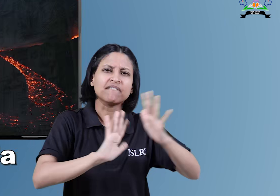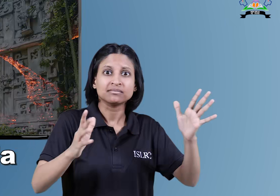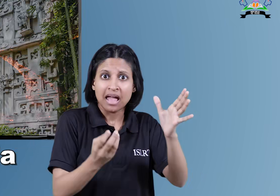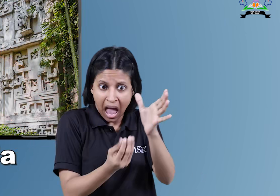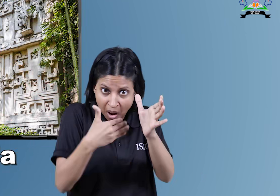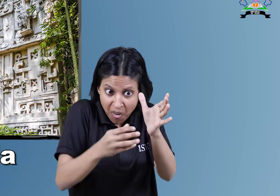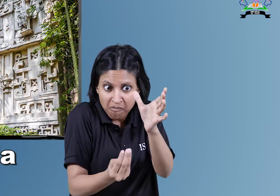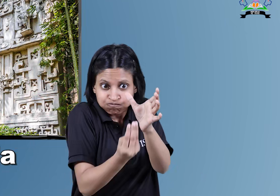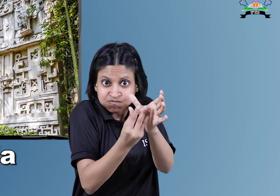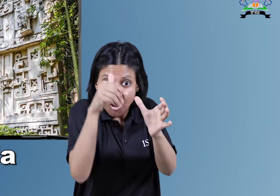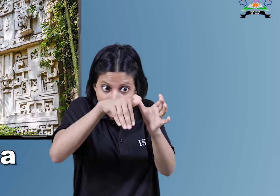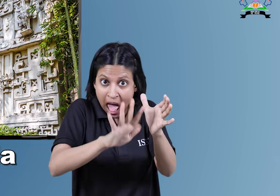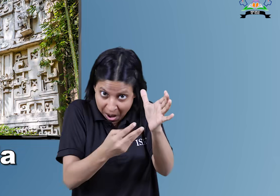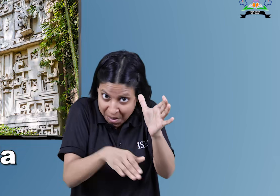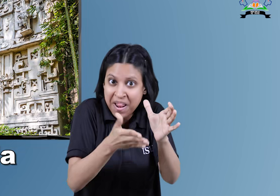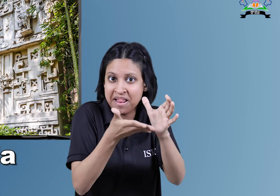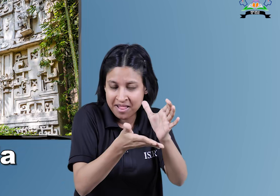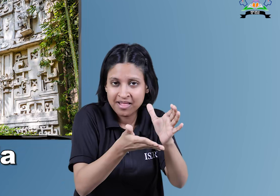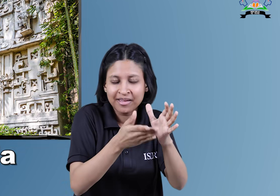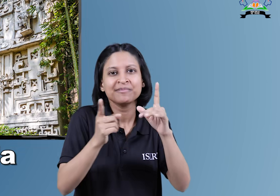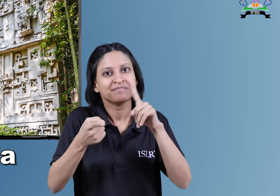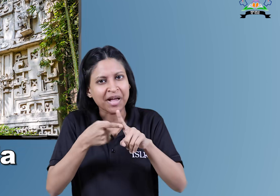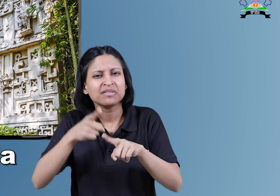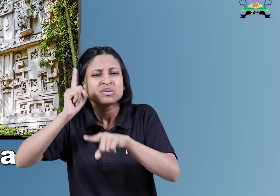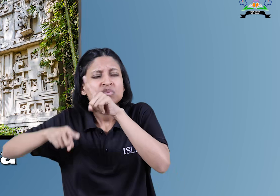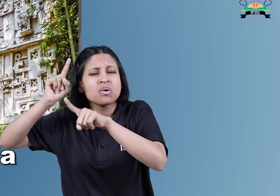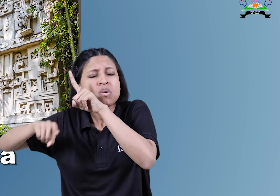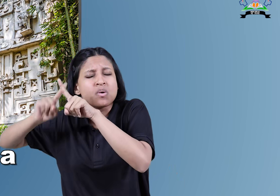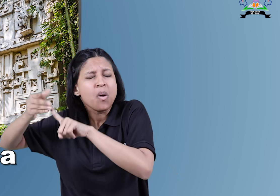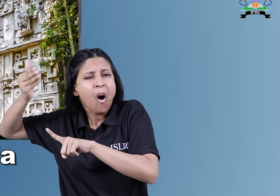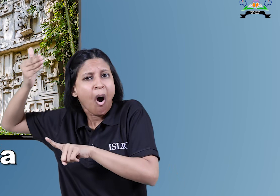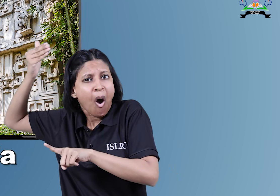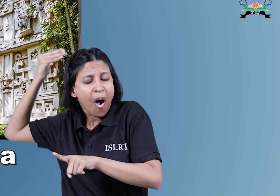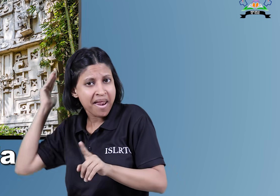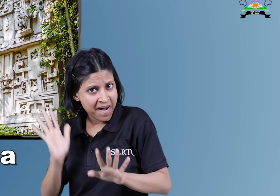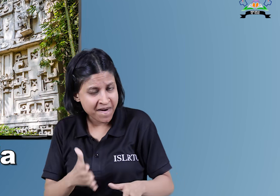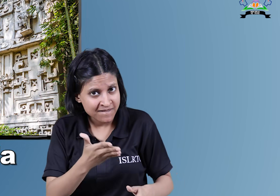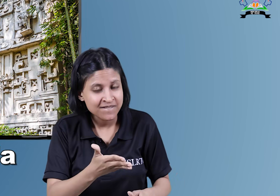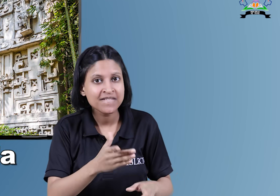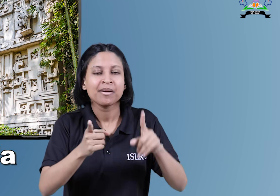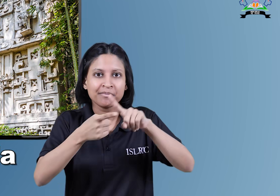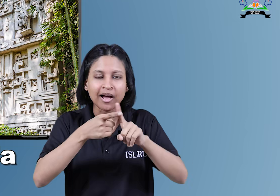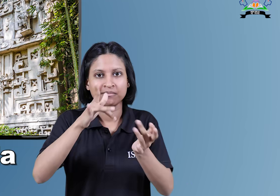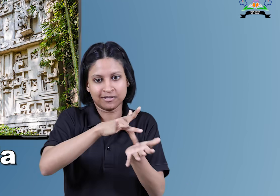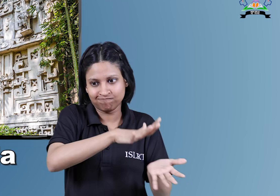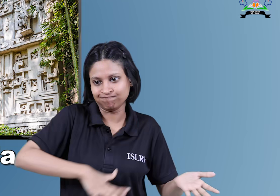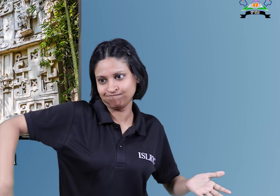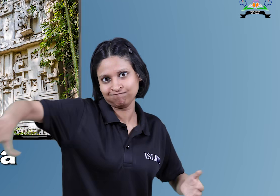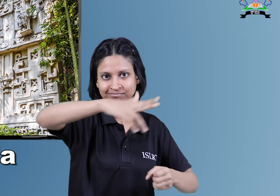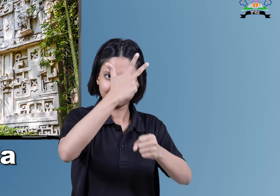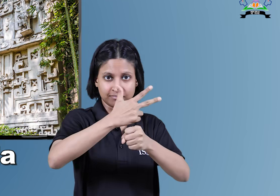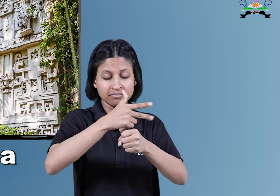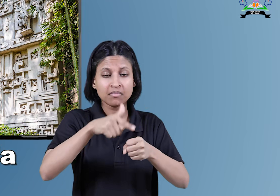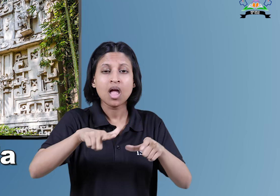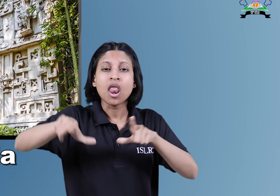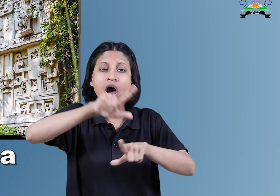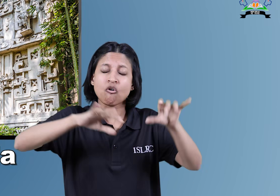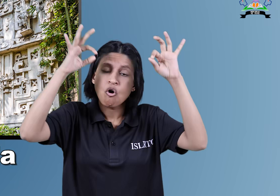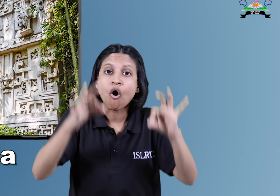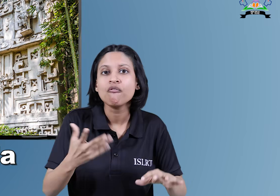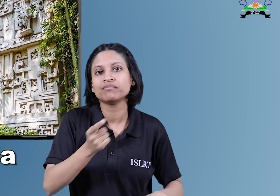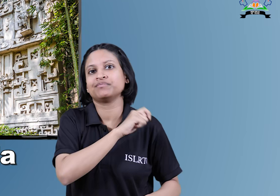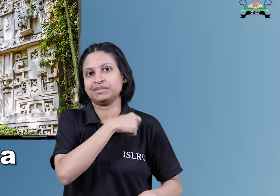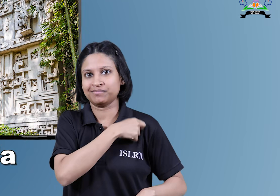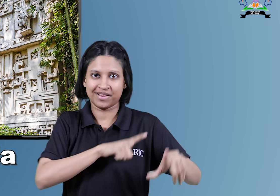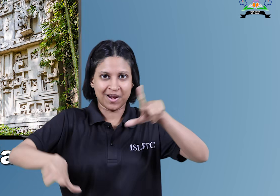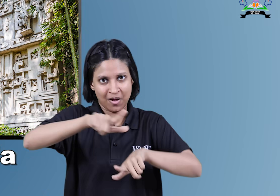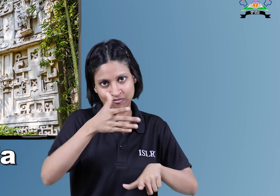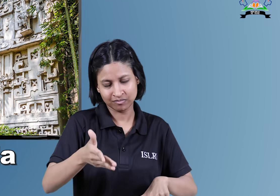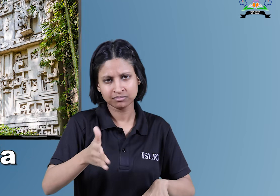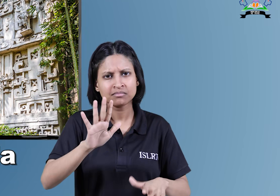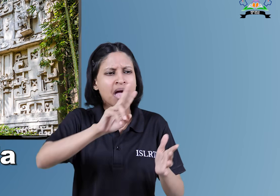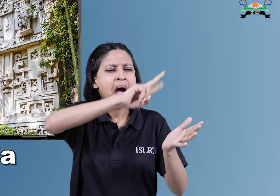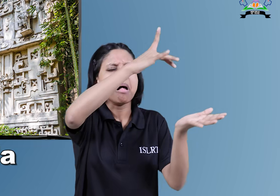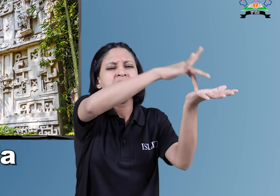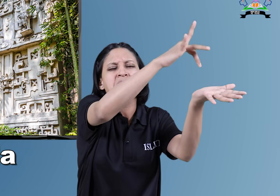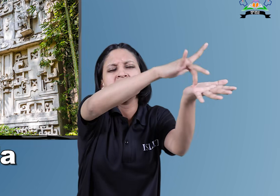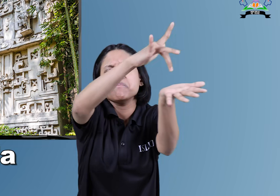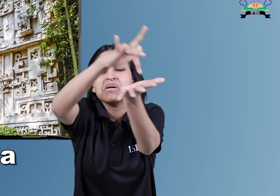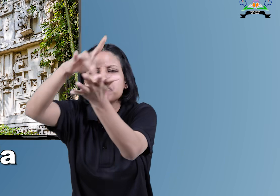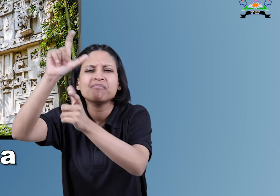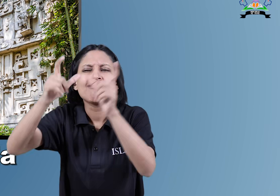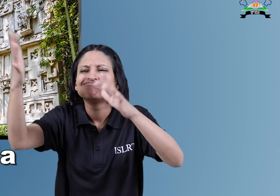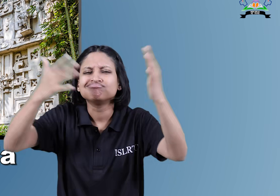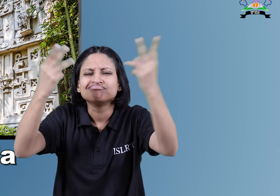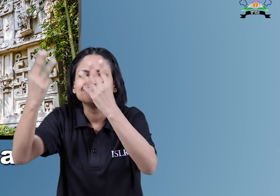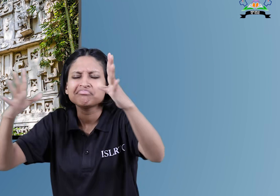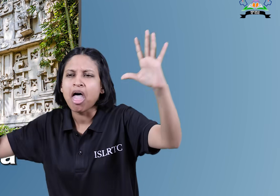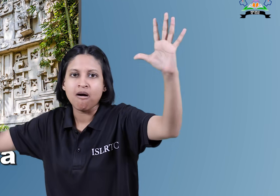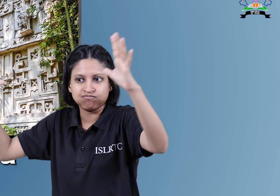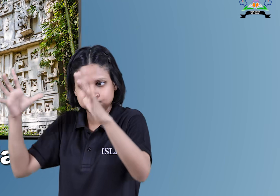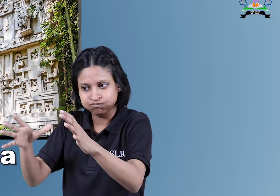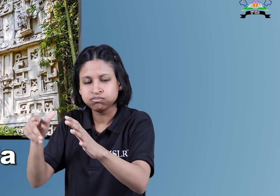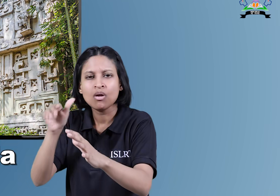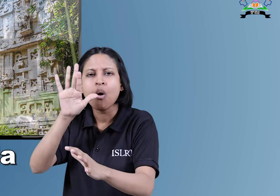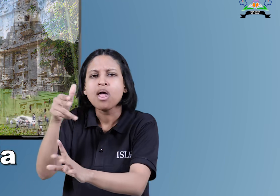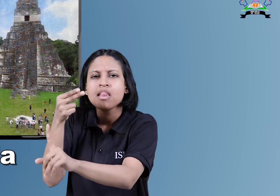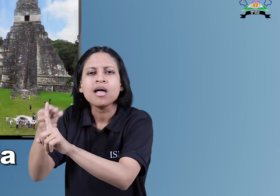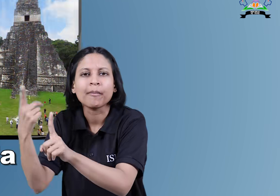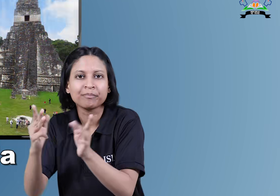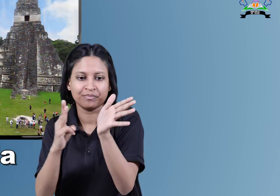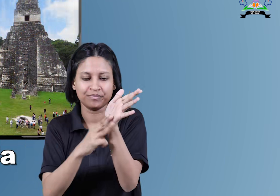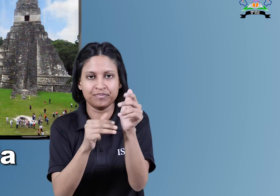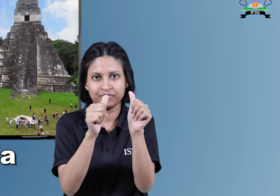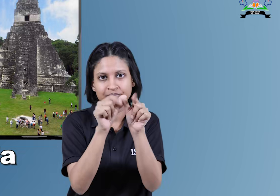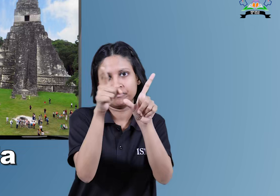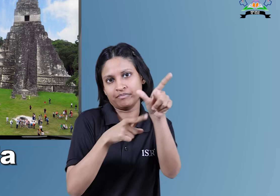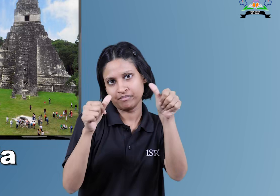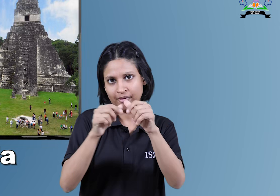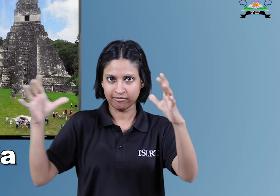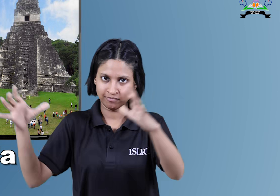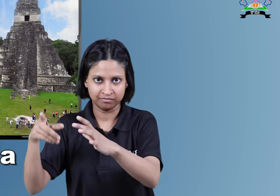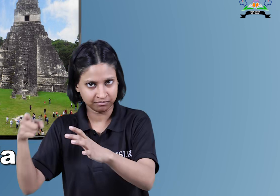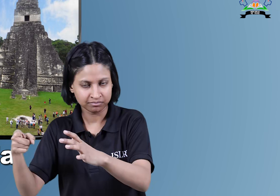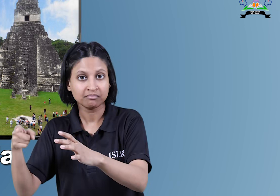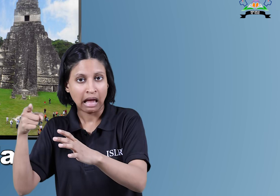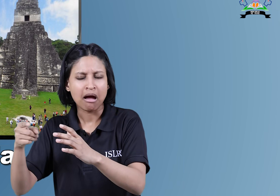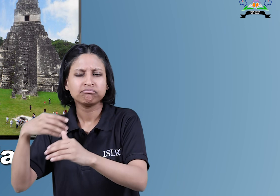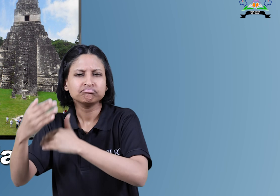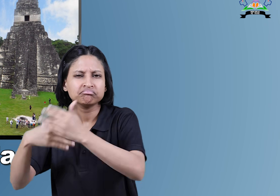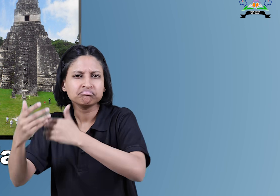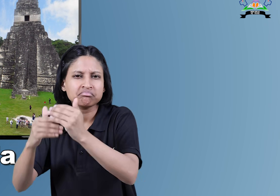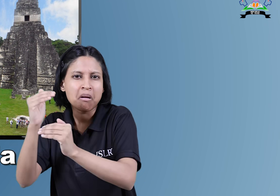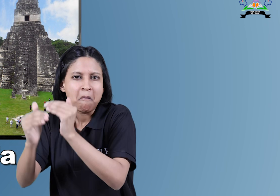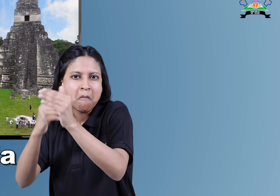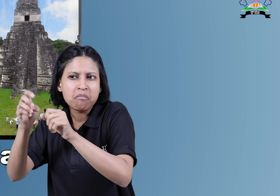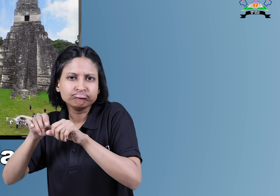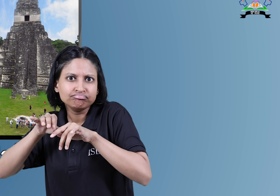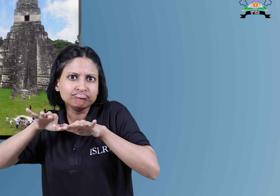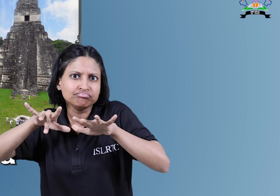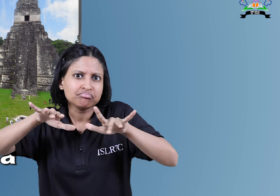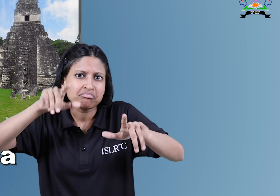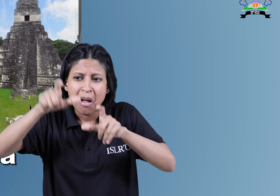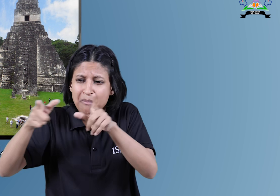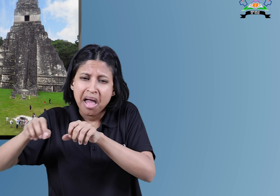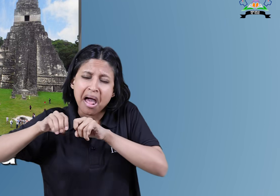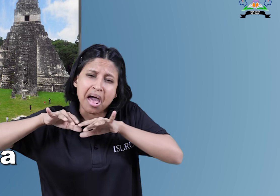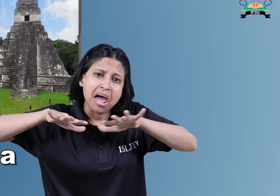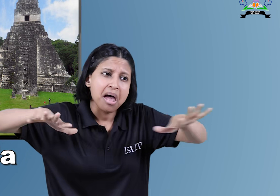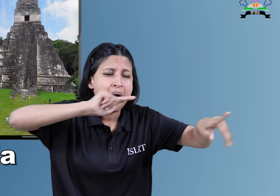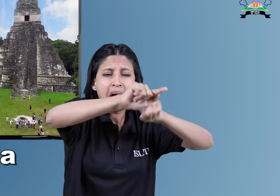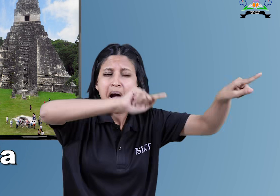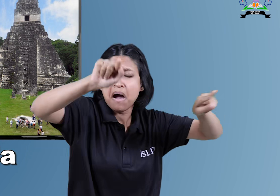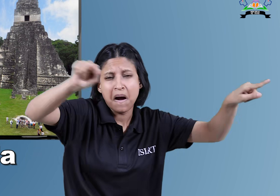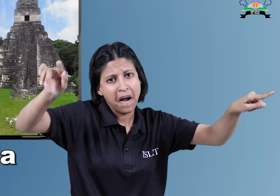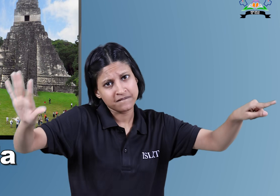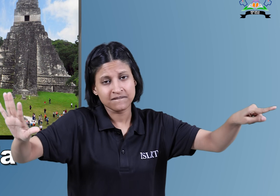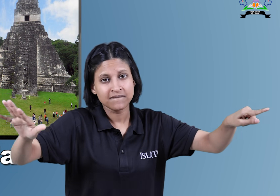and its historical significance. Spanish is the official language. The ancient Maya civilization was centered here,